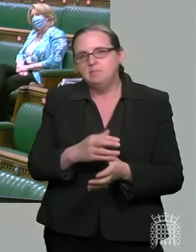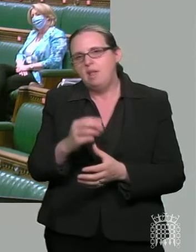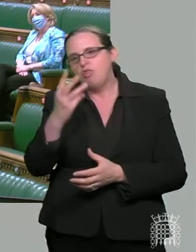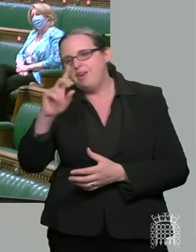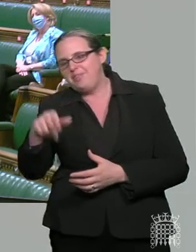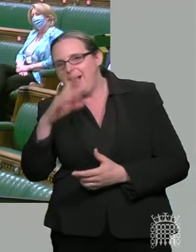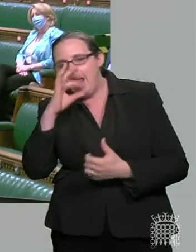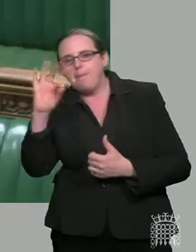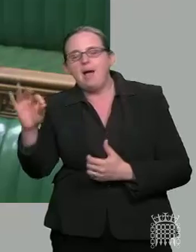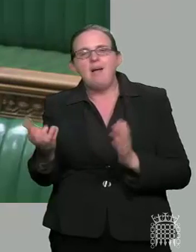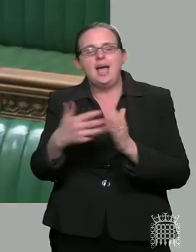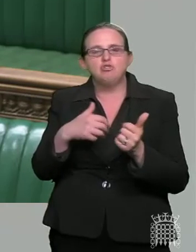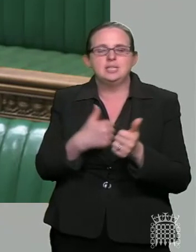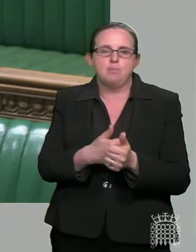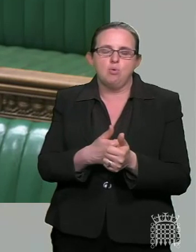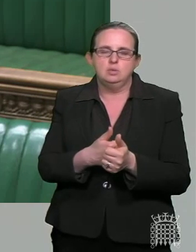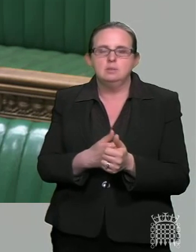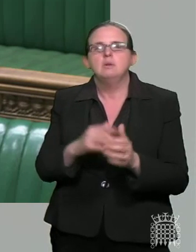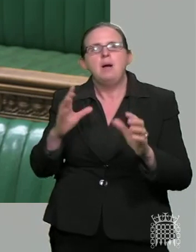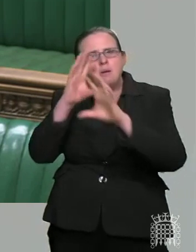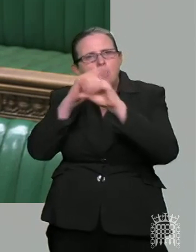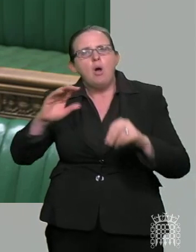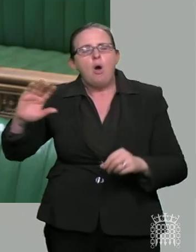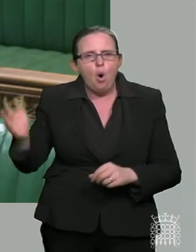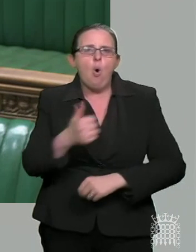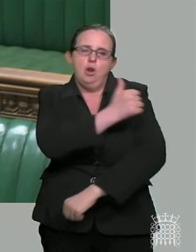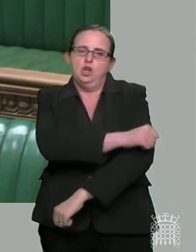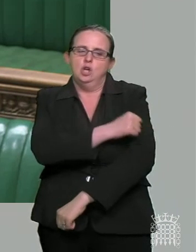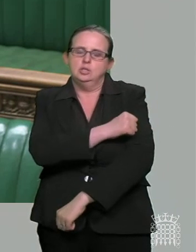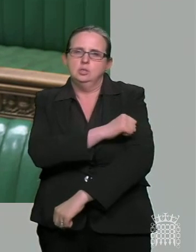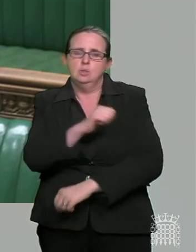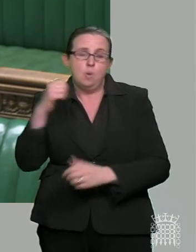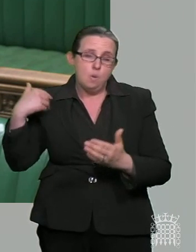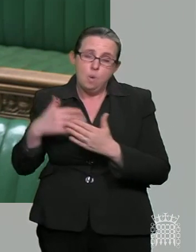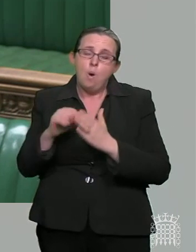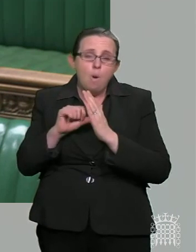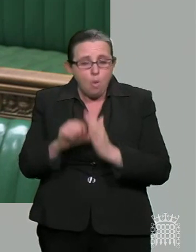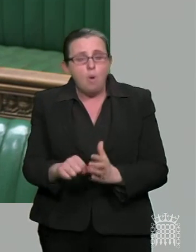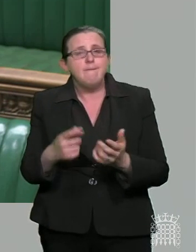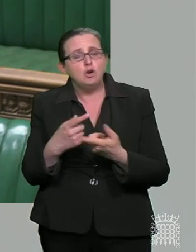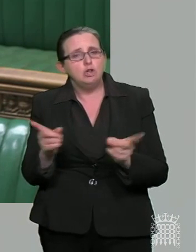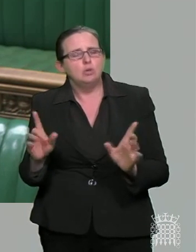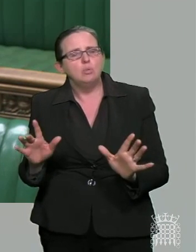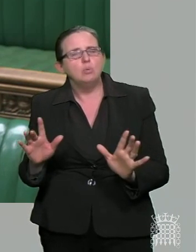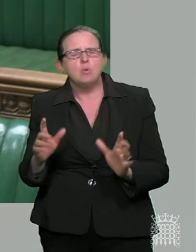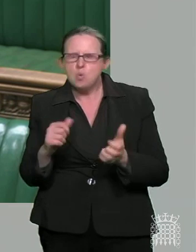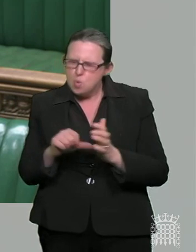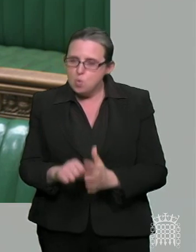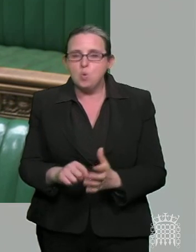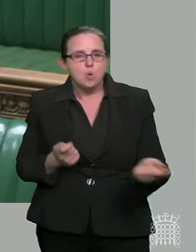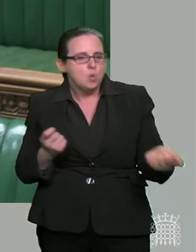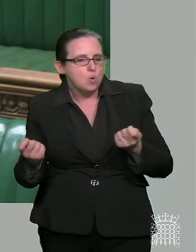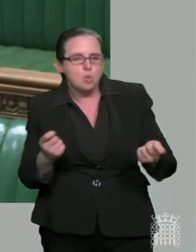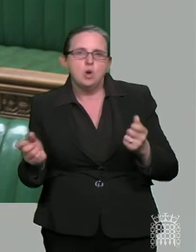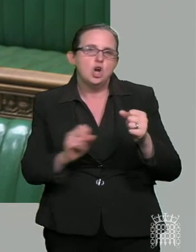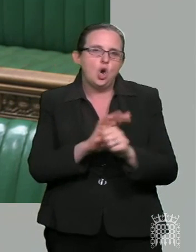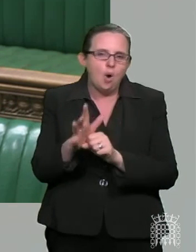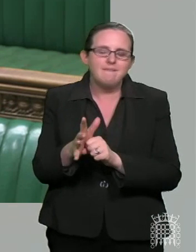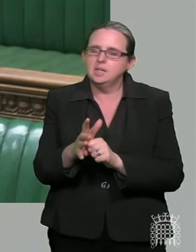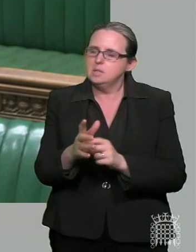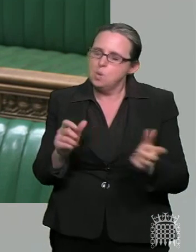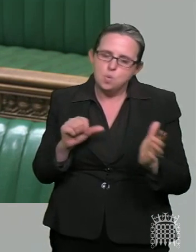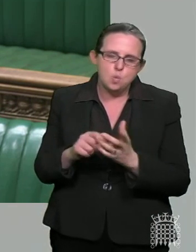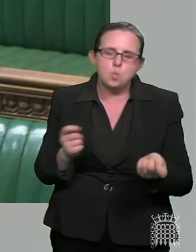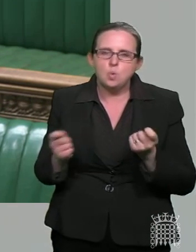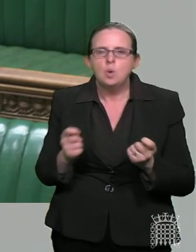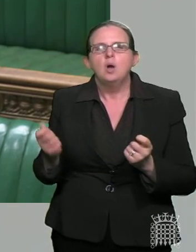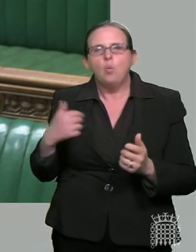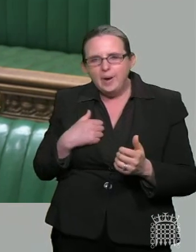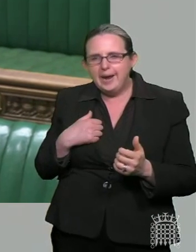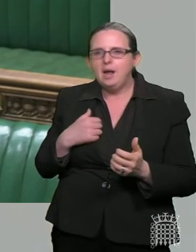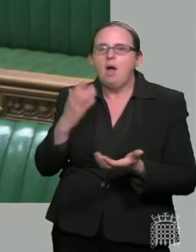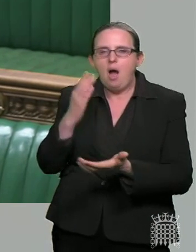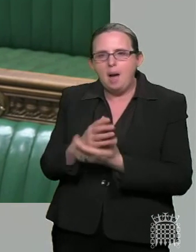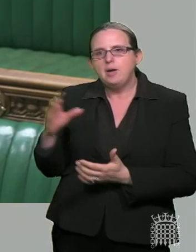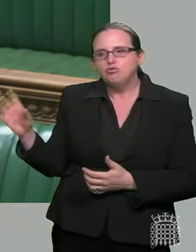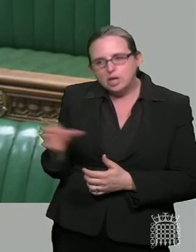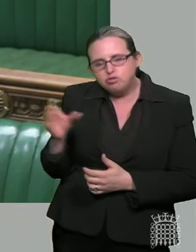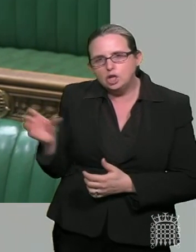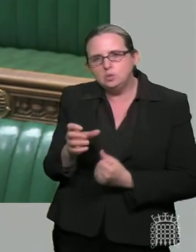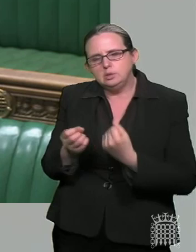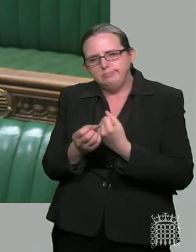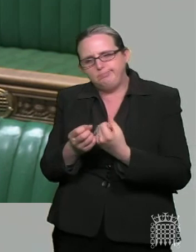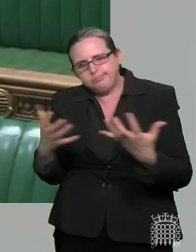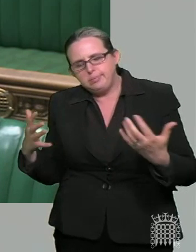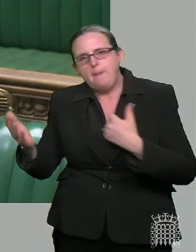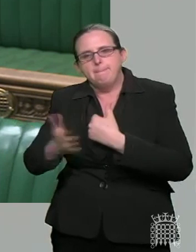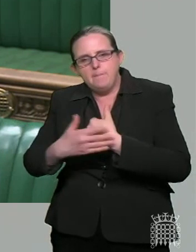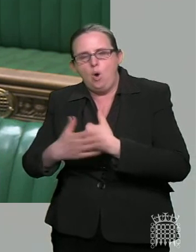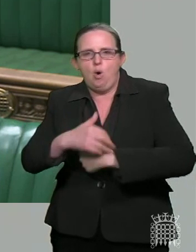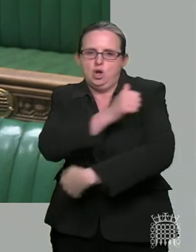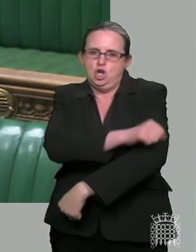But above all, to all nurses—and I know what a tough year they have had, I know how hard it has been on the frontline coping with this pandemic—we have done what I think is the most important thing of all, and that is to recruit many more nurses.